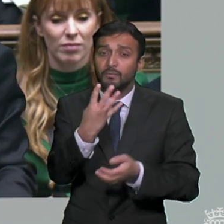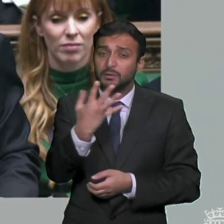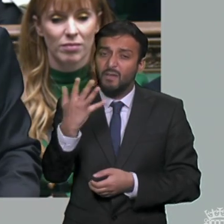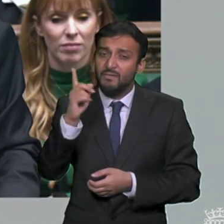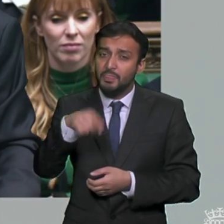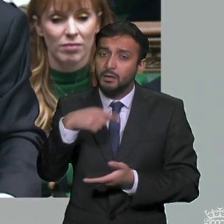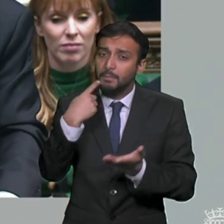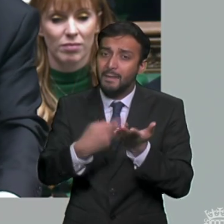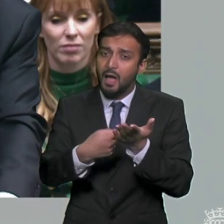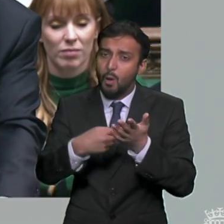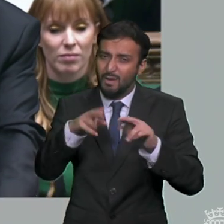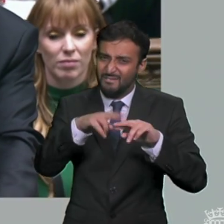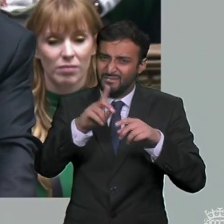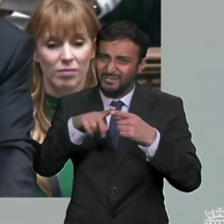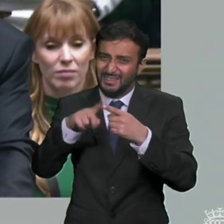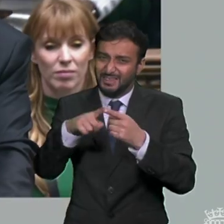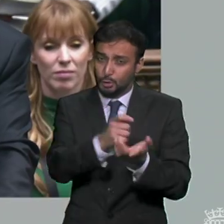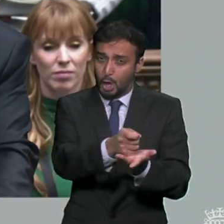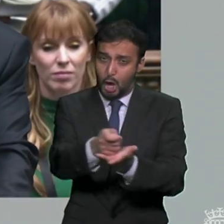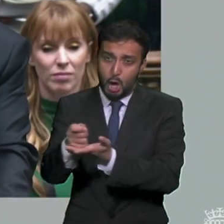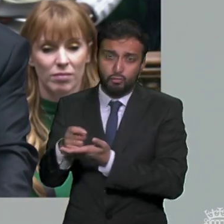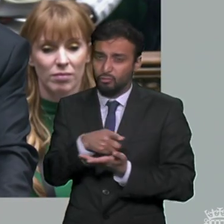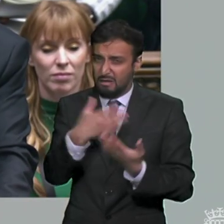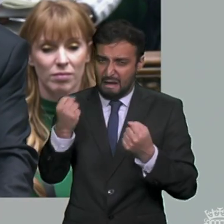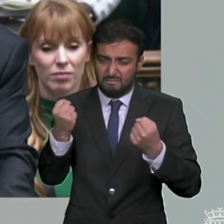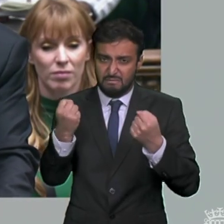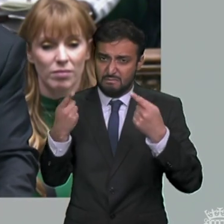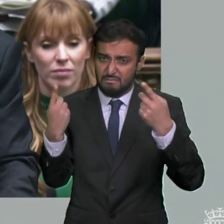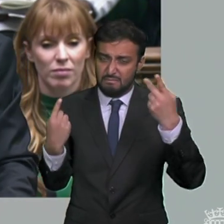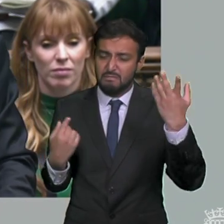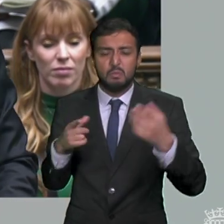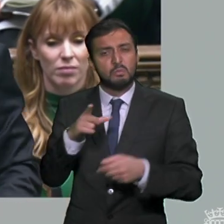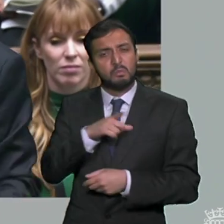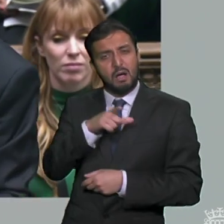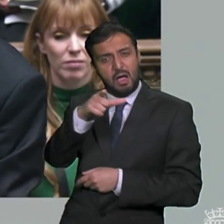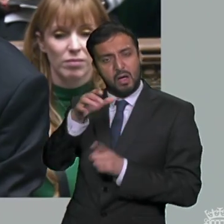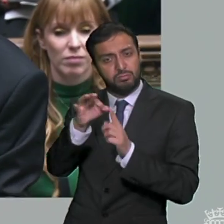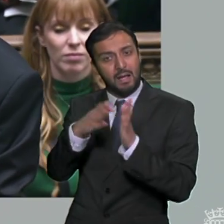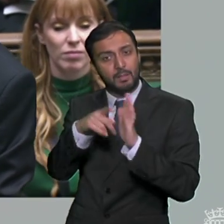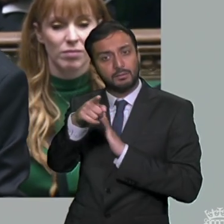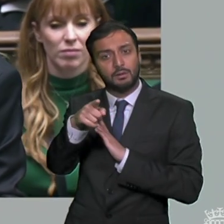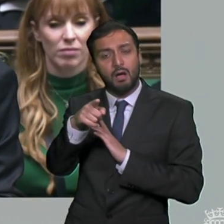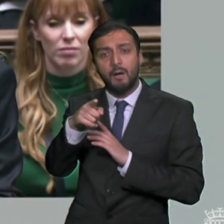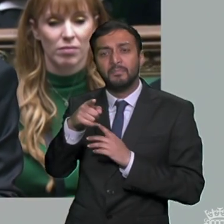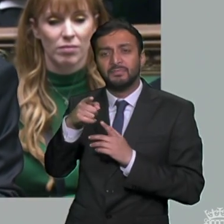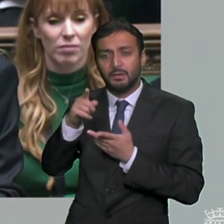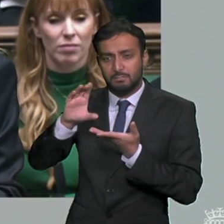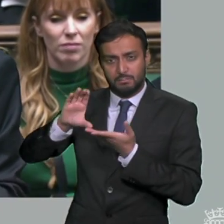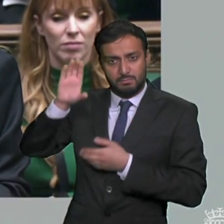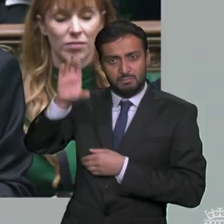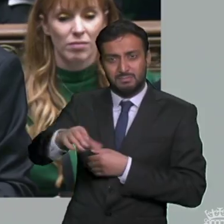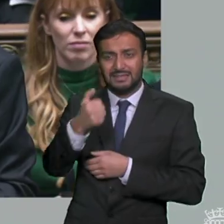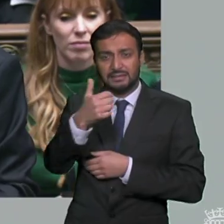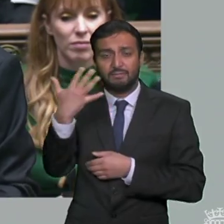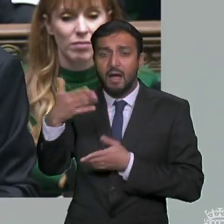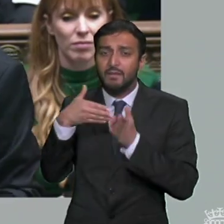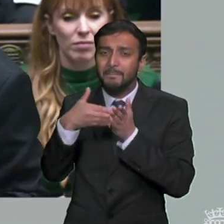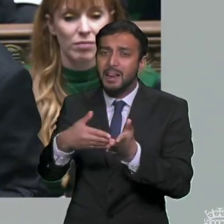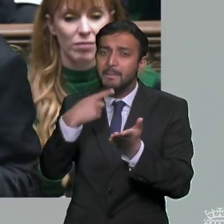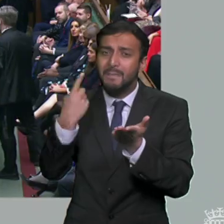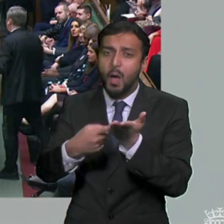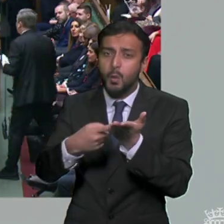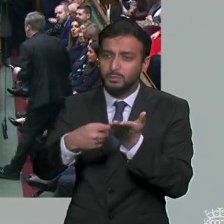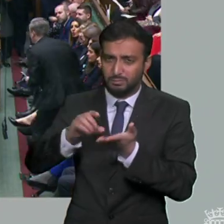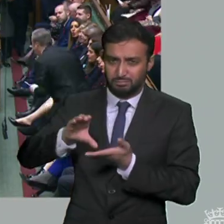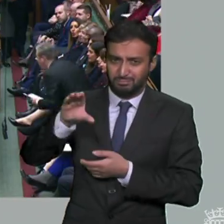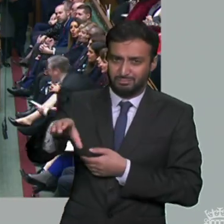Why did the Prime Minister hand Winchester nearly £6 million of taxpayers’ money this year, in what his Levelling Up Secretary has called “egregious state support”?